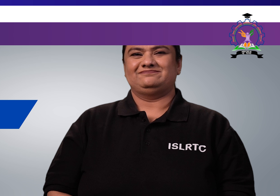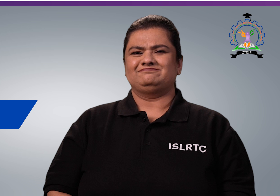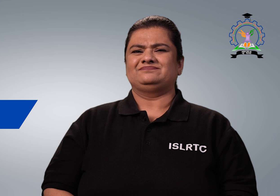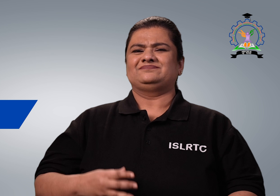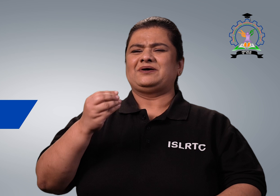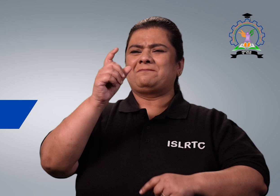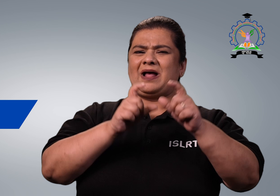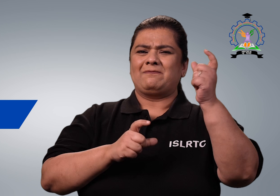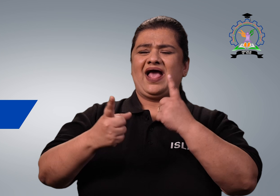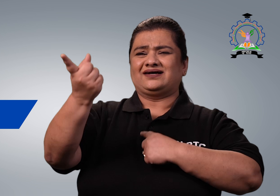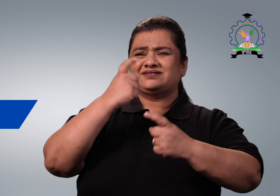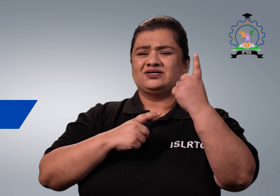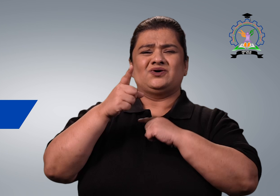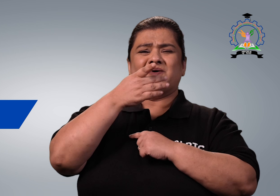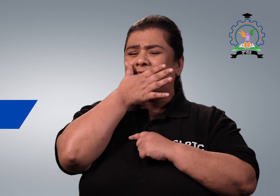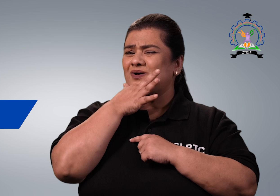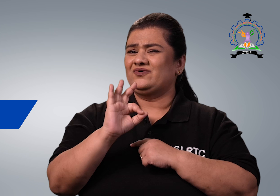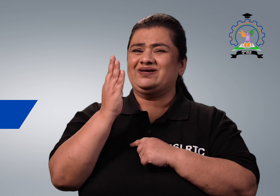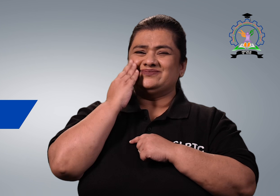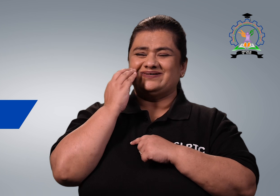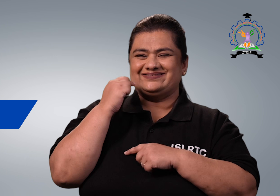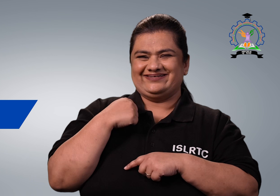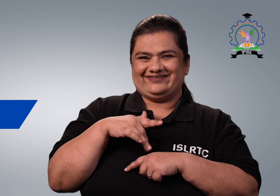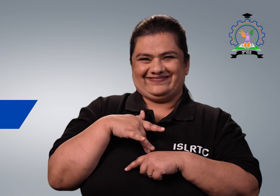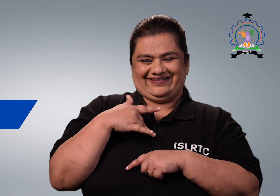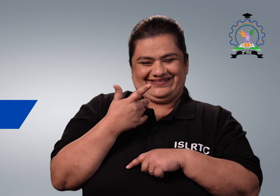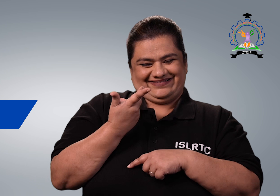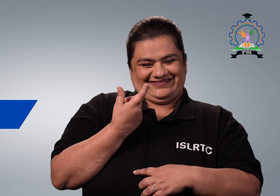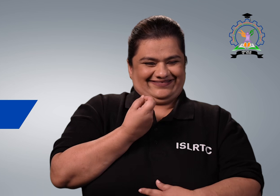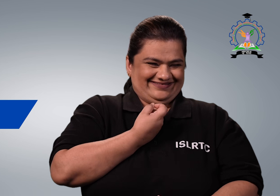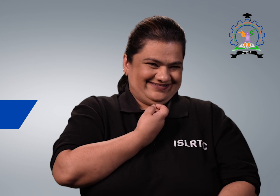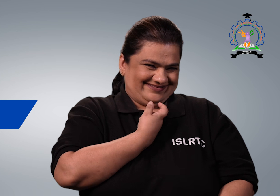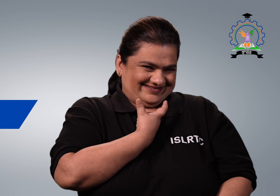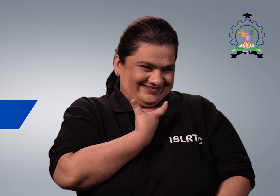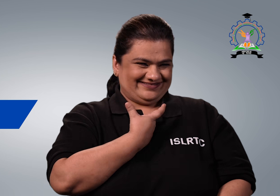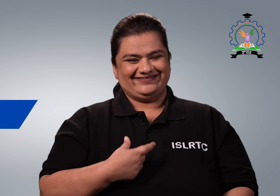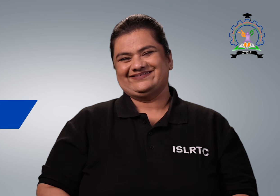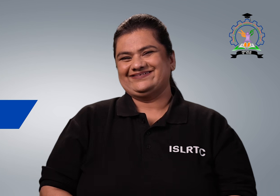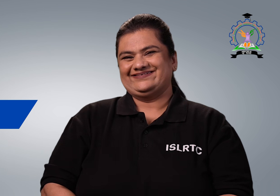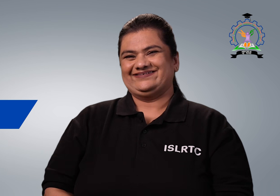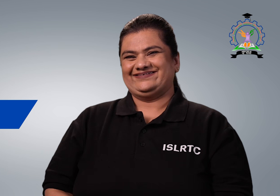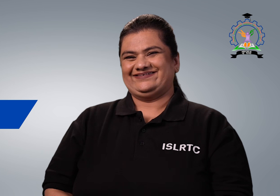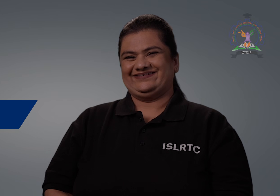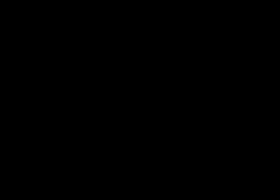It is a shy smile, for instance when someone compliments you and calls you beautiful.